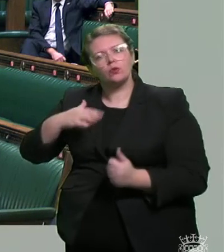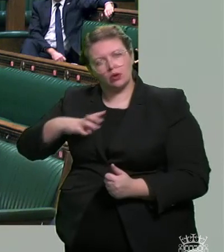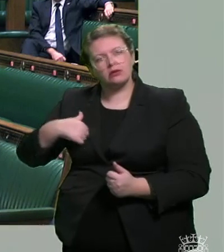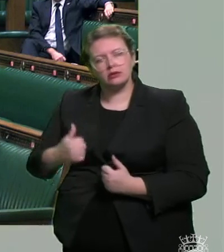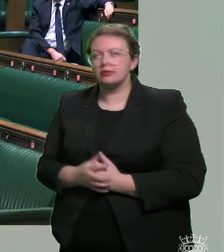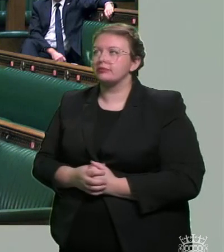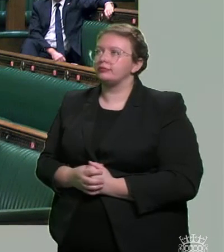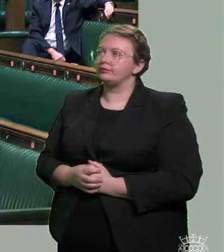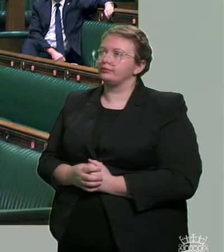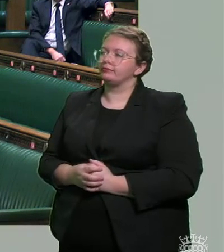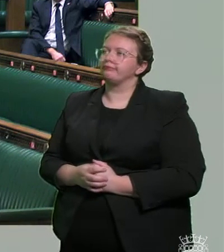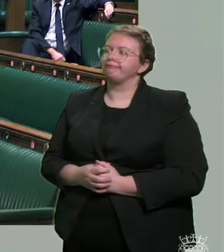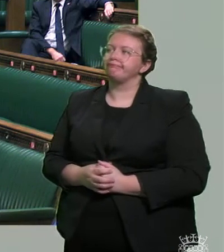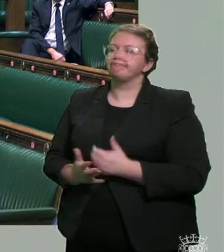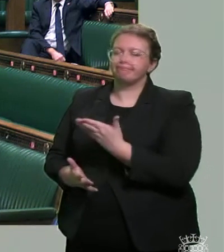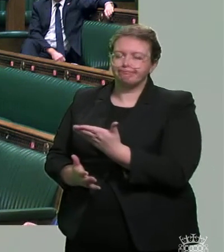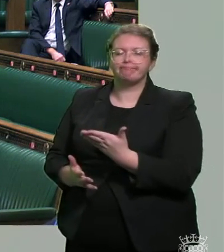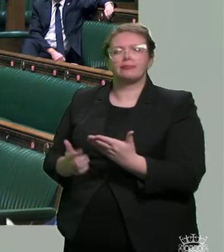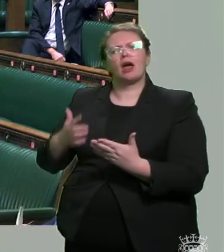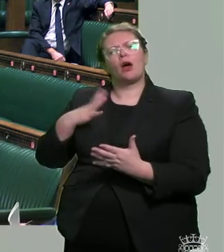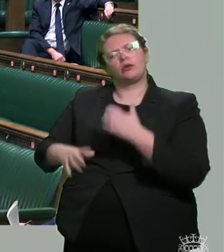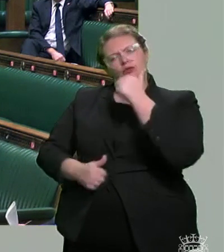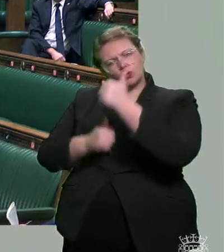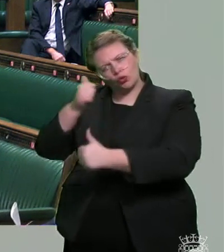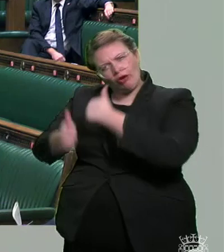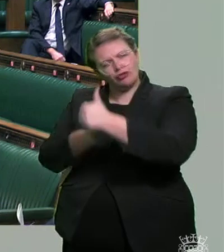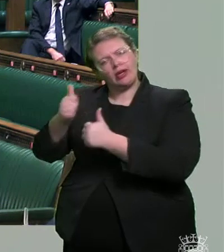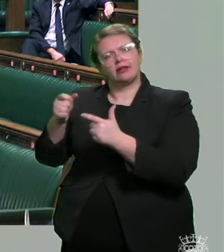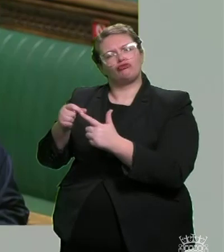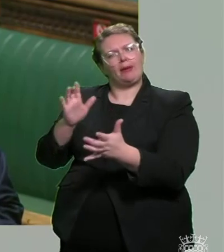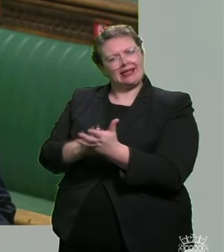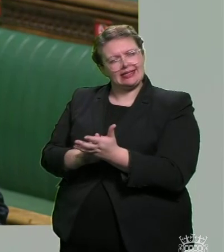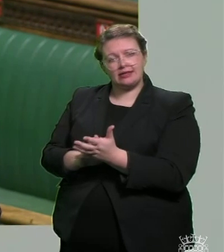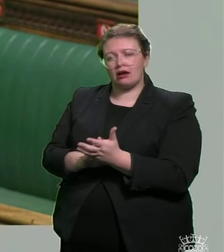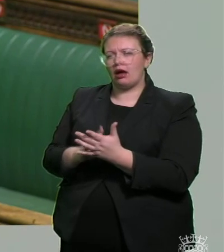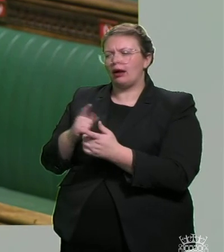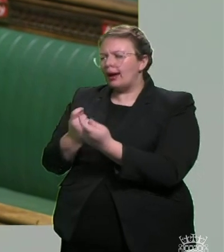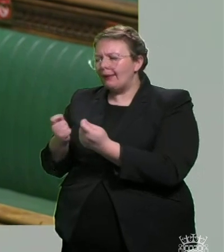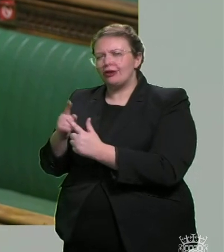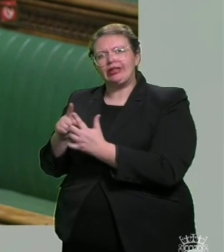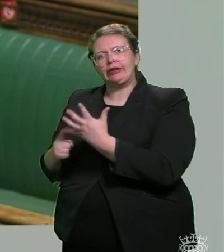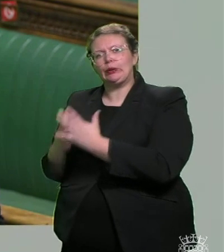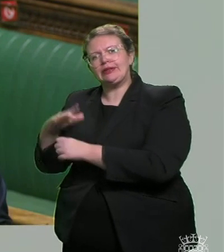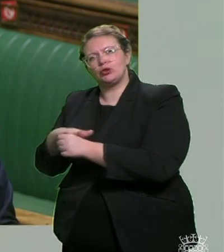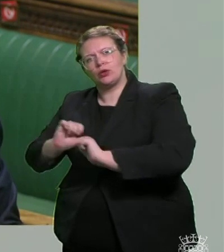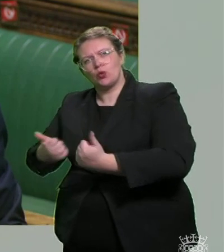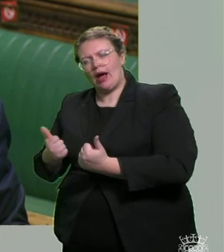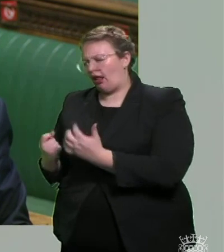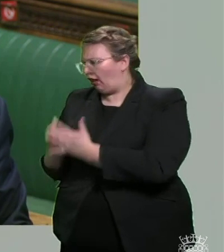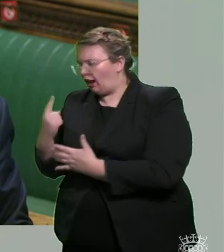May I congratulate my right honourable Friend on his calm handling of the European Commission’s misbehaviour over vaccines and Northern Ireland?